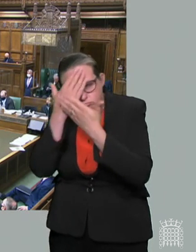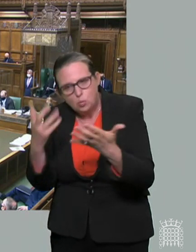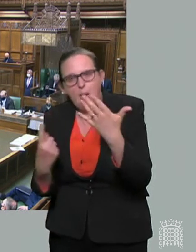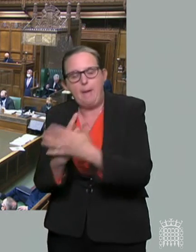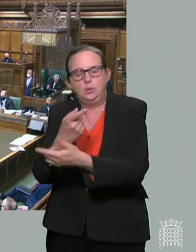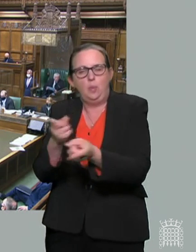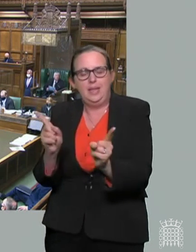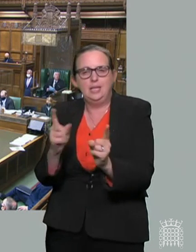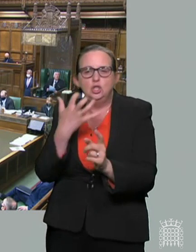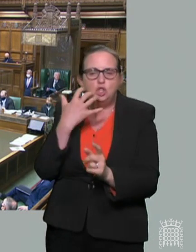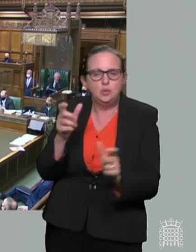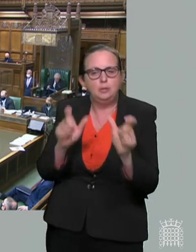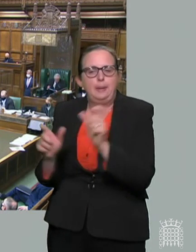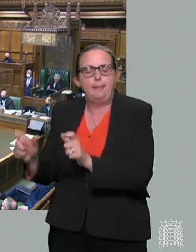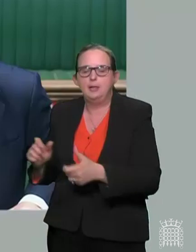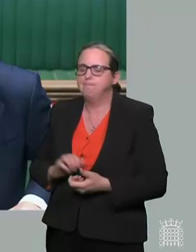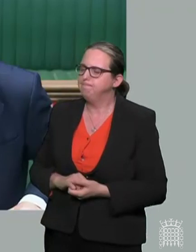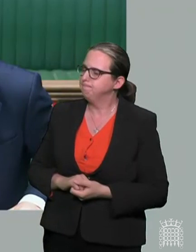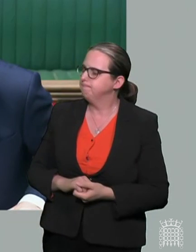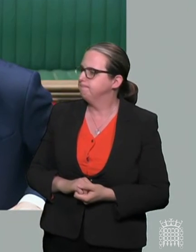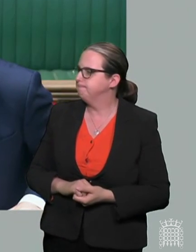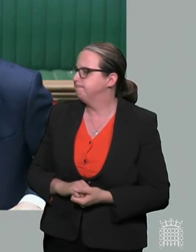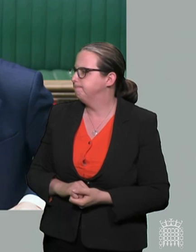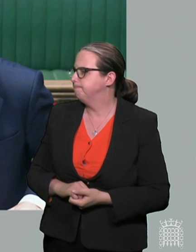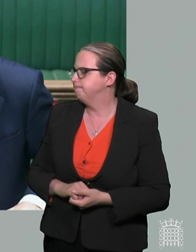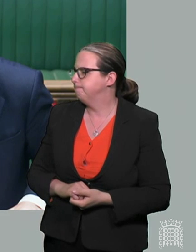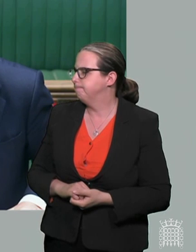My honourable Friend makes an excellent point about the victims on Alderney.